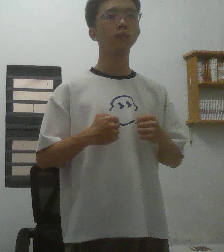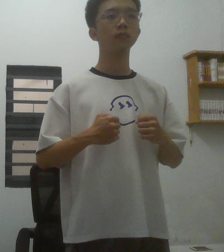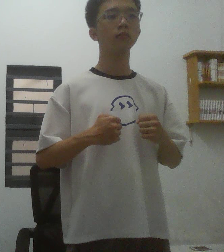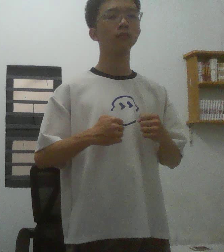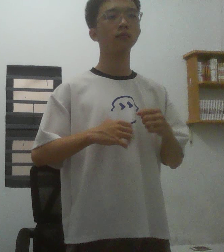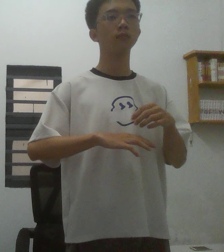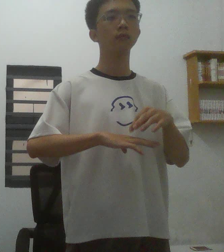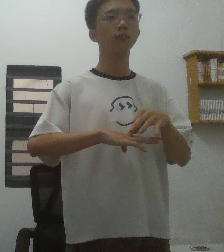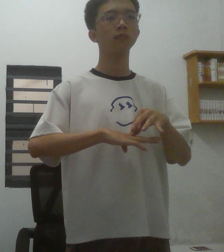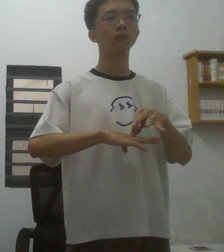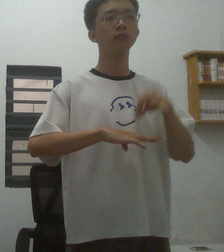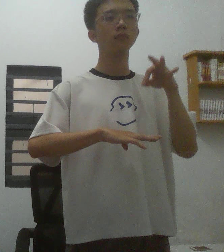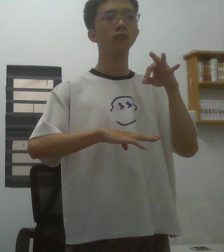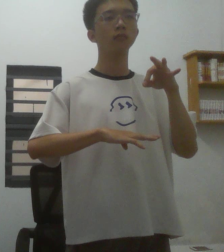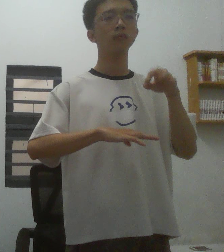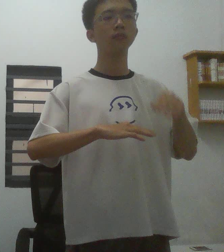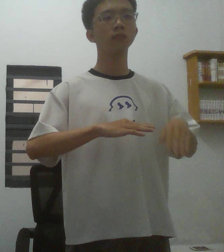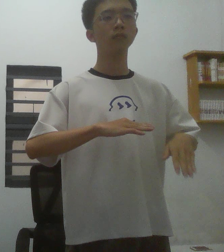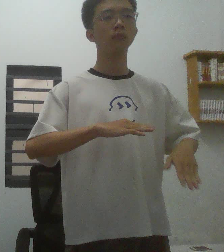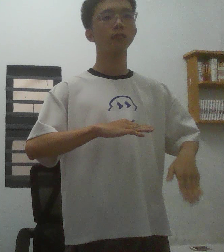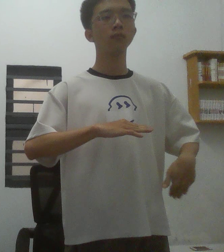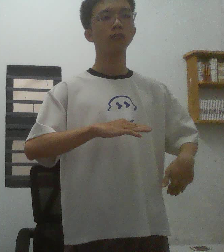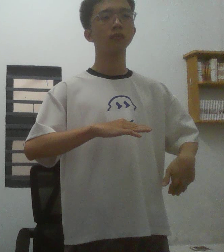tuan sau